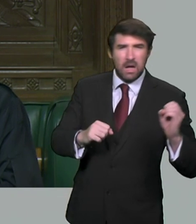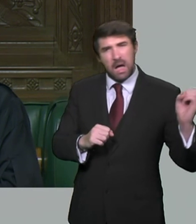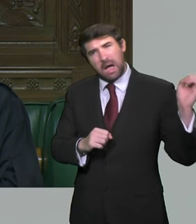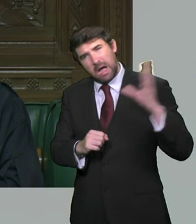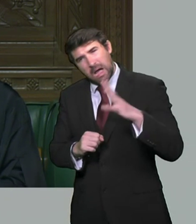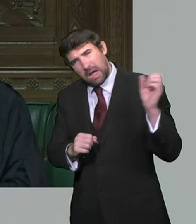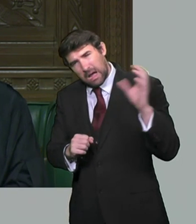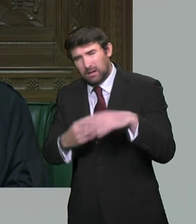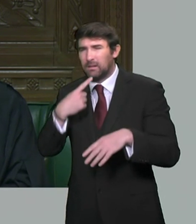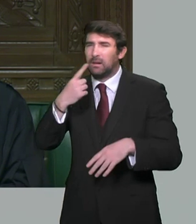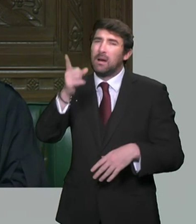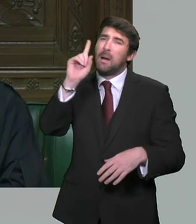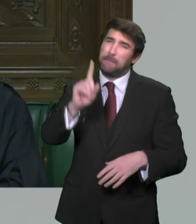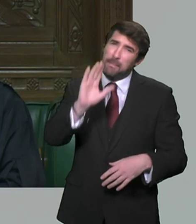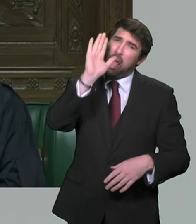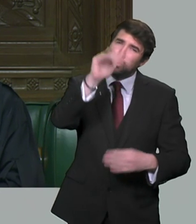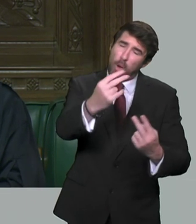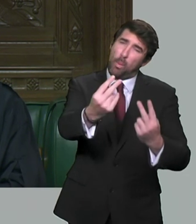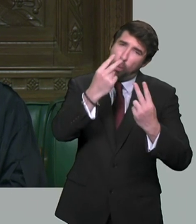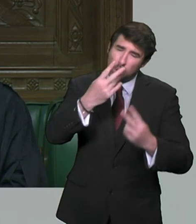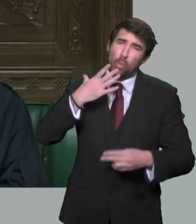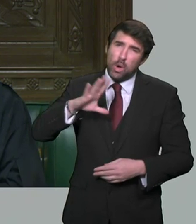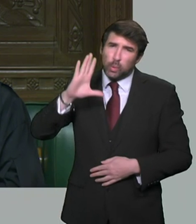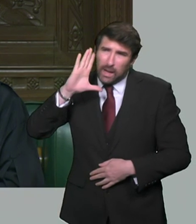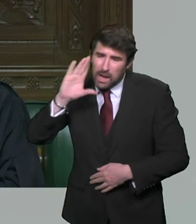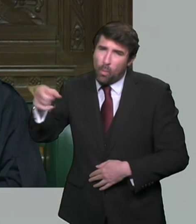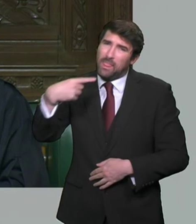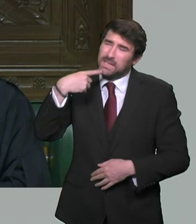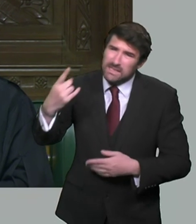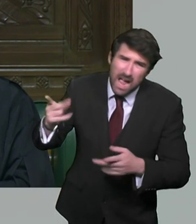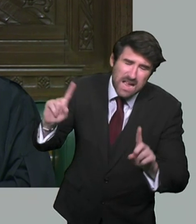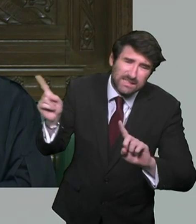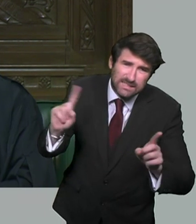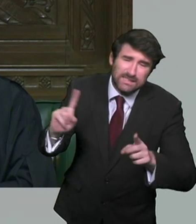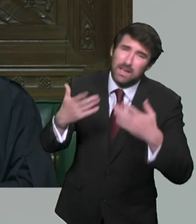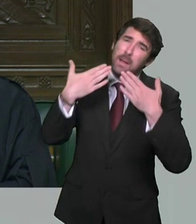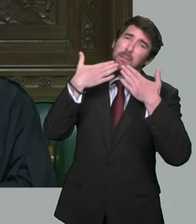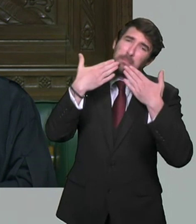It is not good to shout down either side when they are either asking or answering a question.